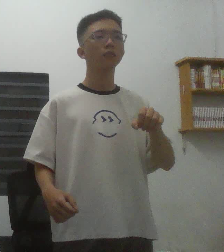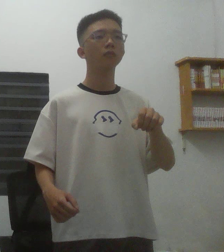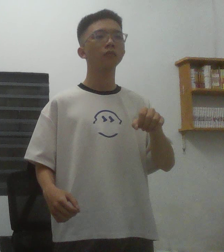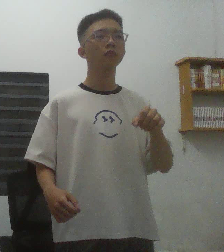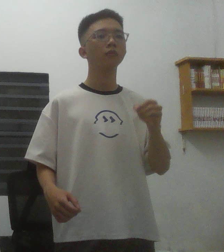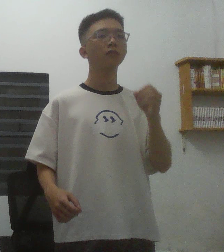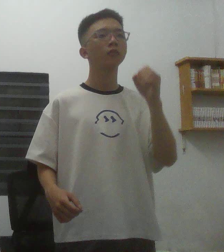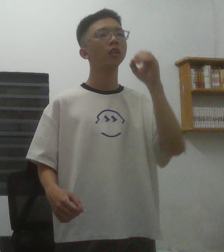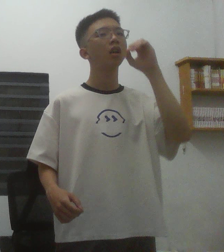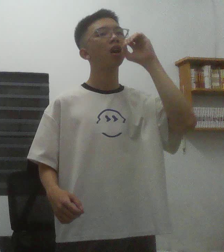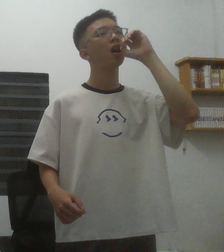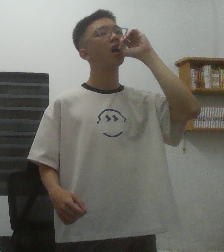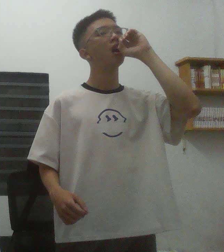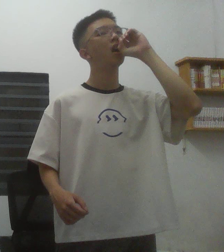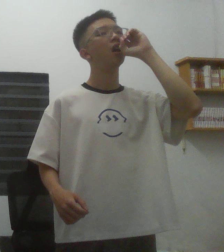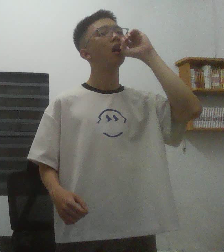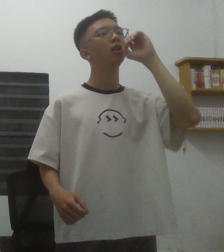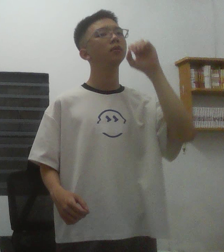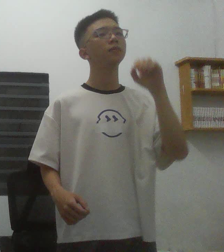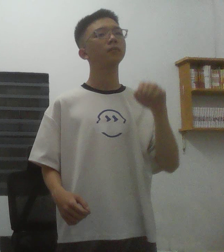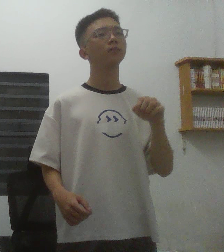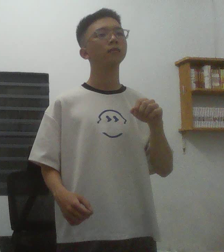uong